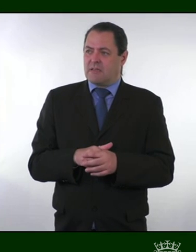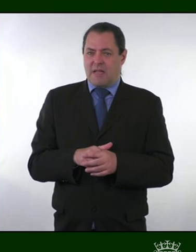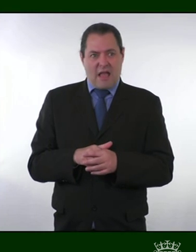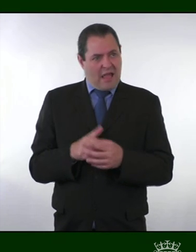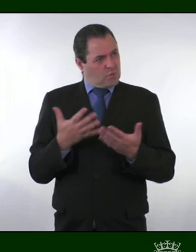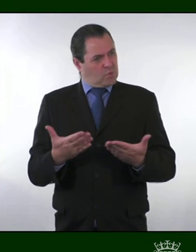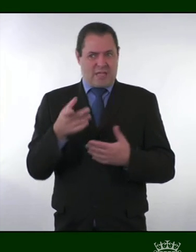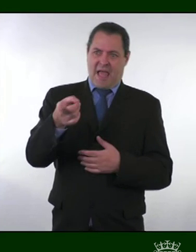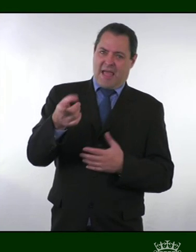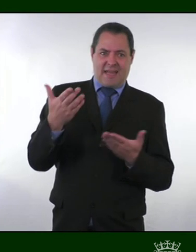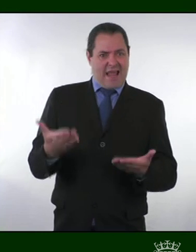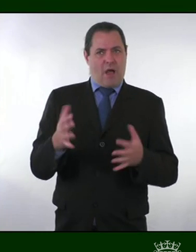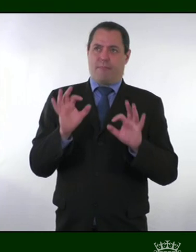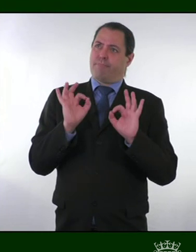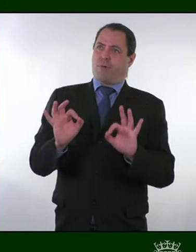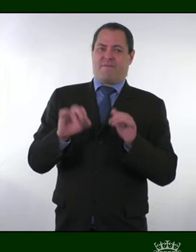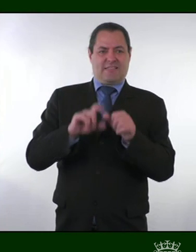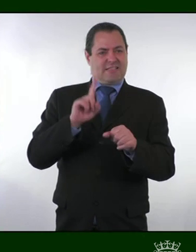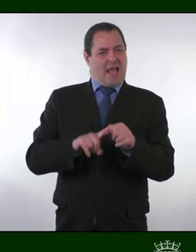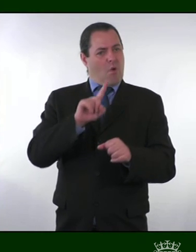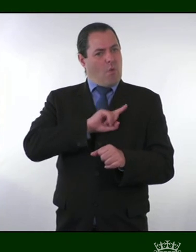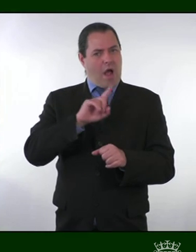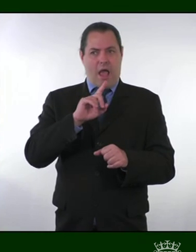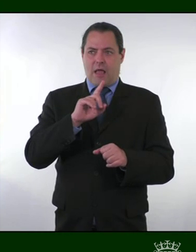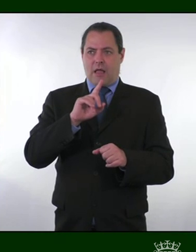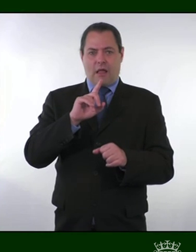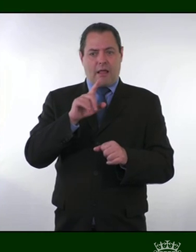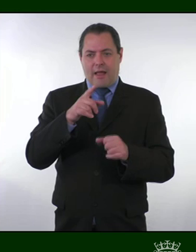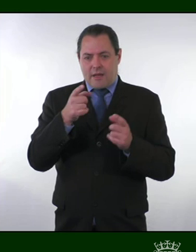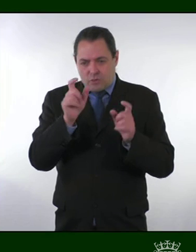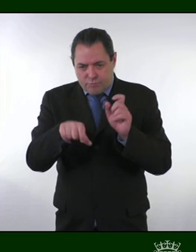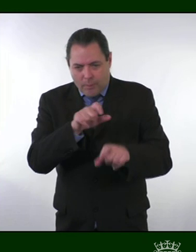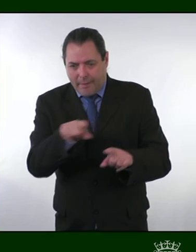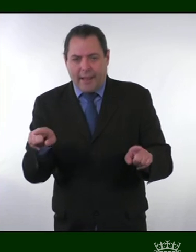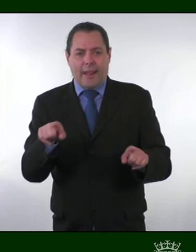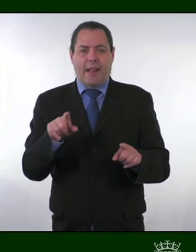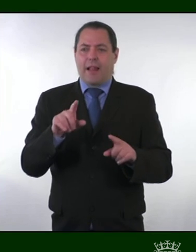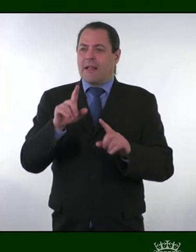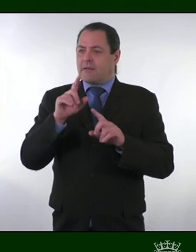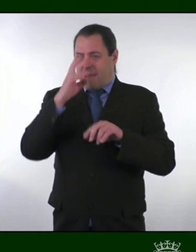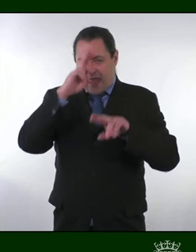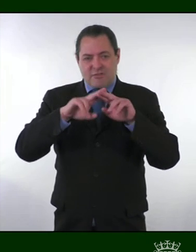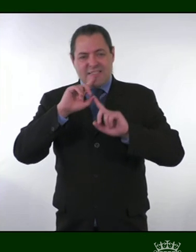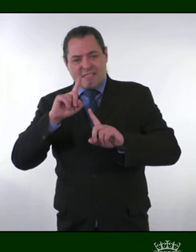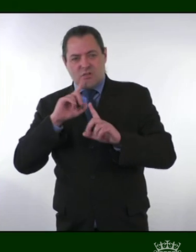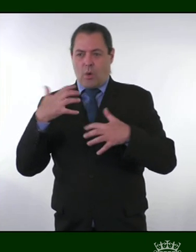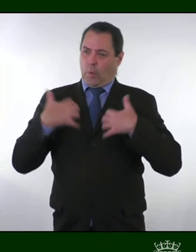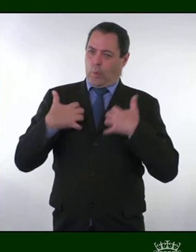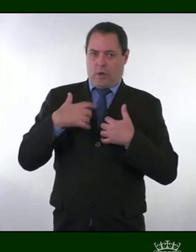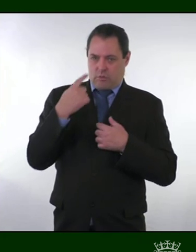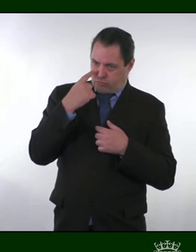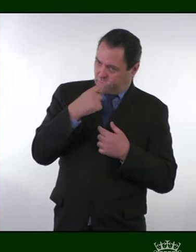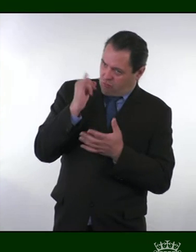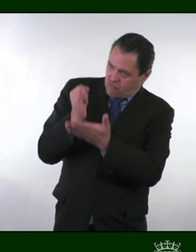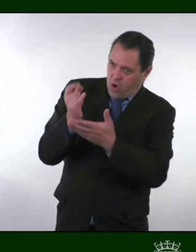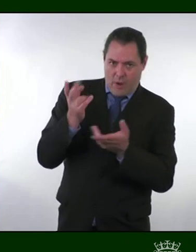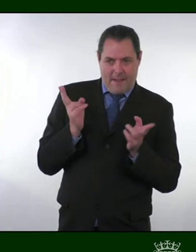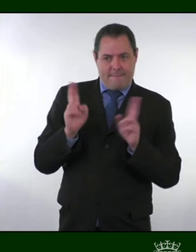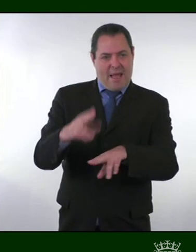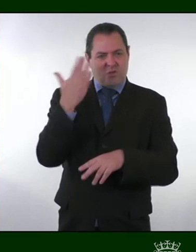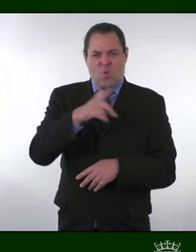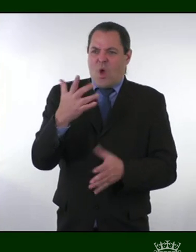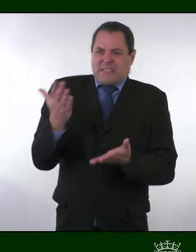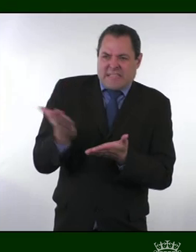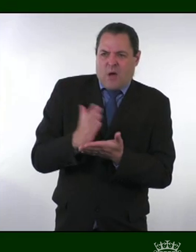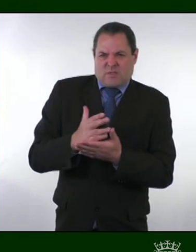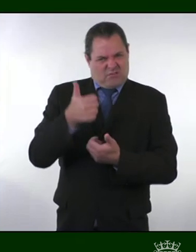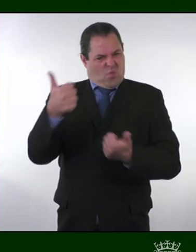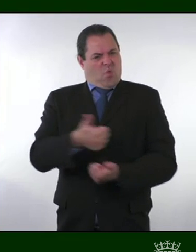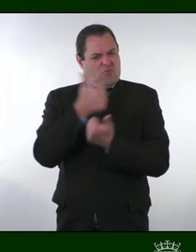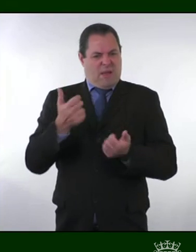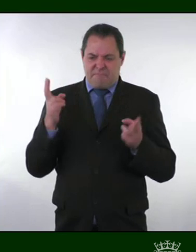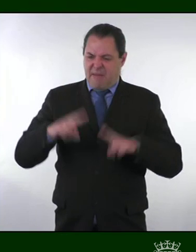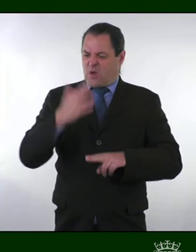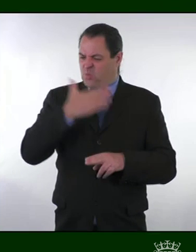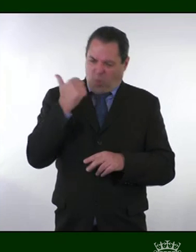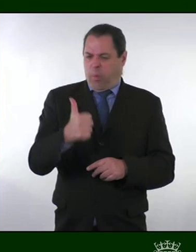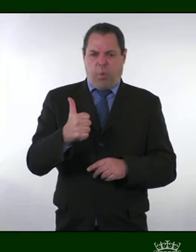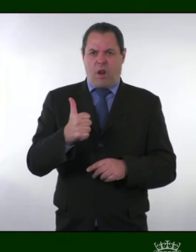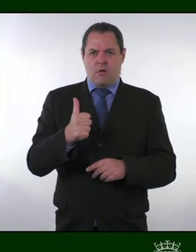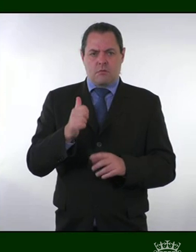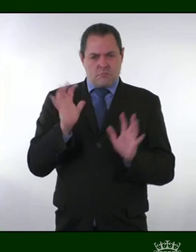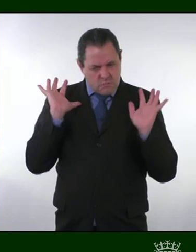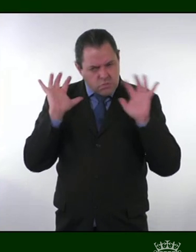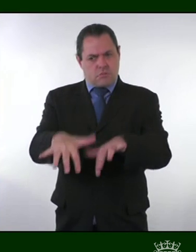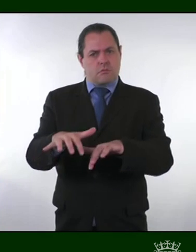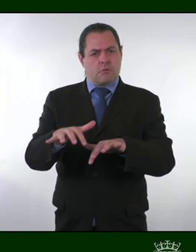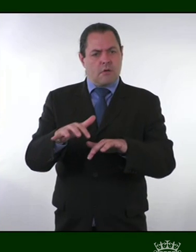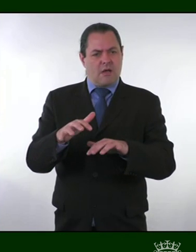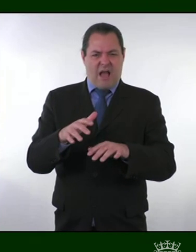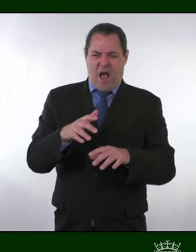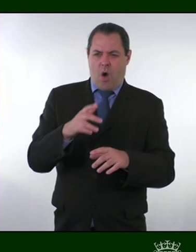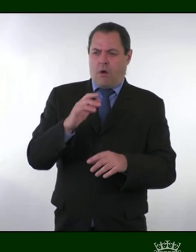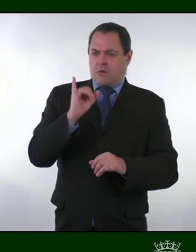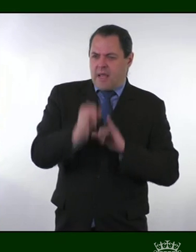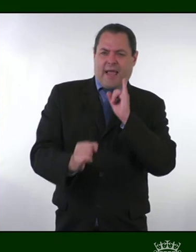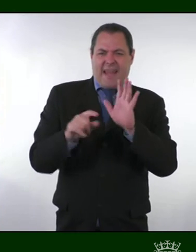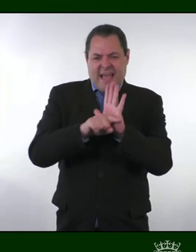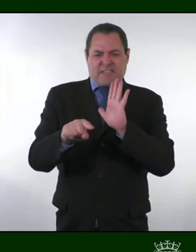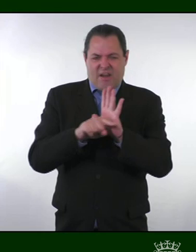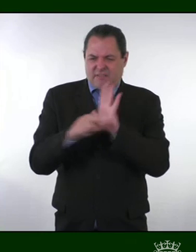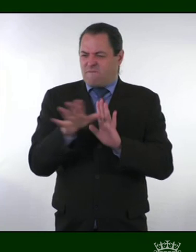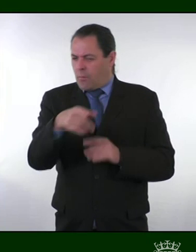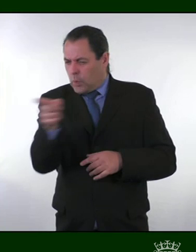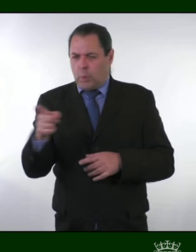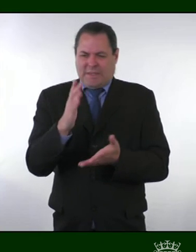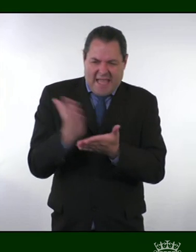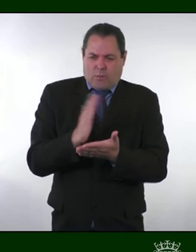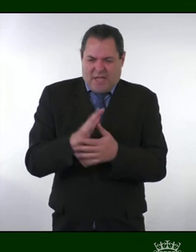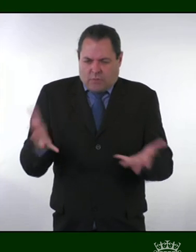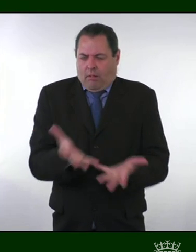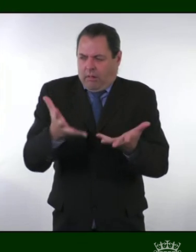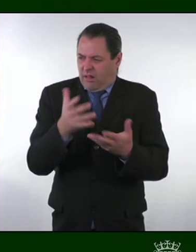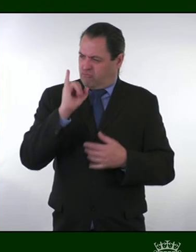And today is a great day because the parents, pupils and teachers in this country are overwhelmingly proving him wrong and proving the doubters wrong, because they are going back to school in record numbers, in spite of all the gloom and dubitation that he tried to spread.